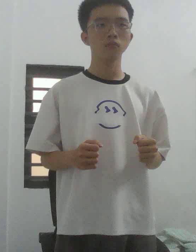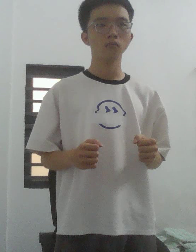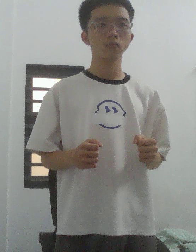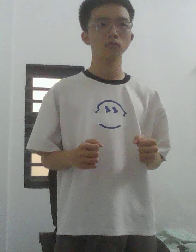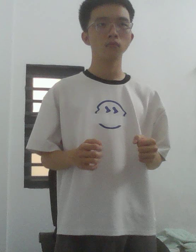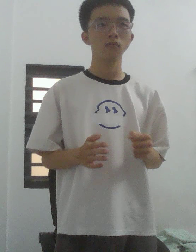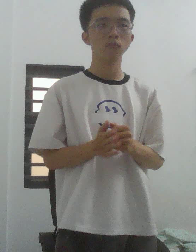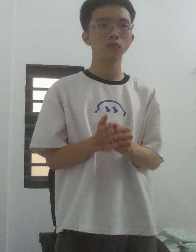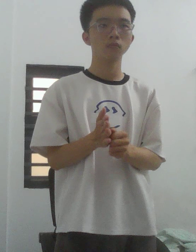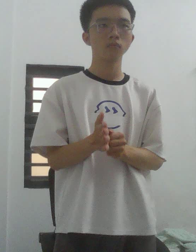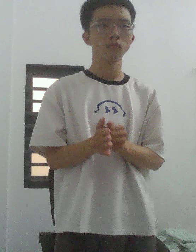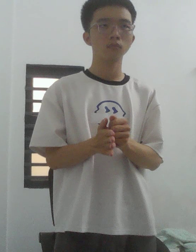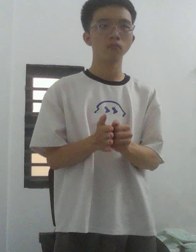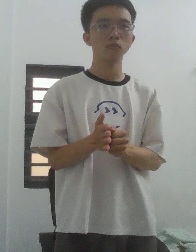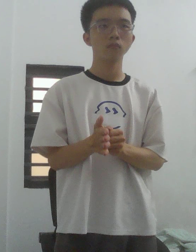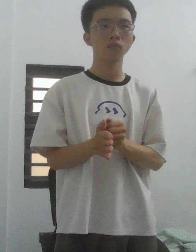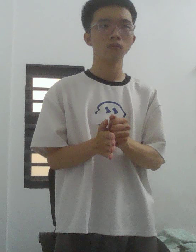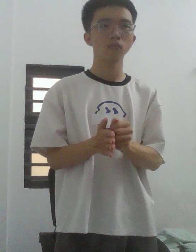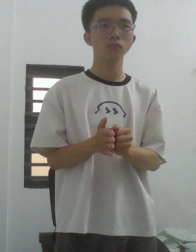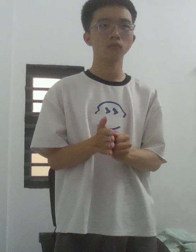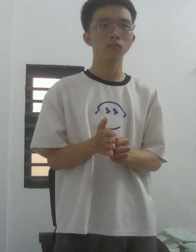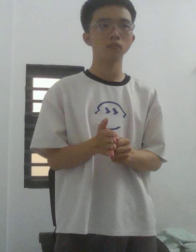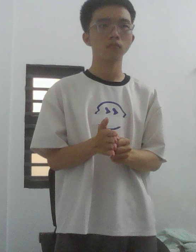thang